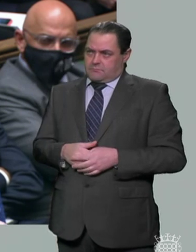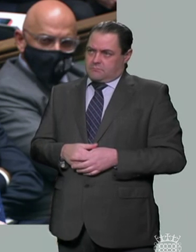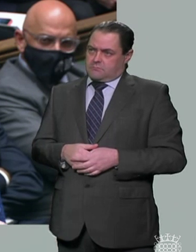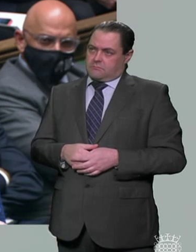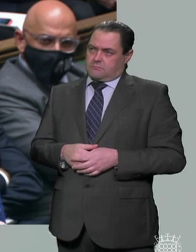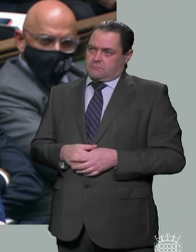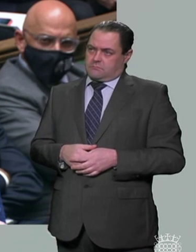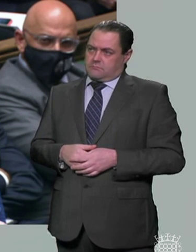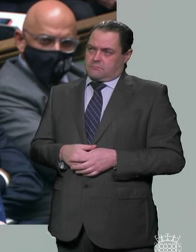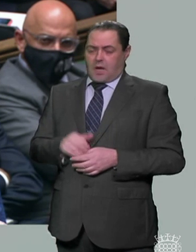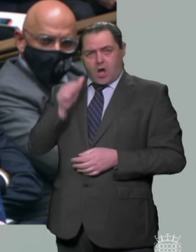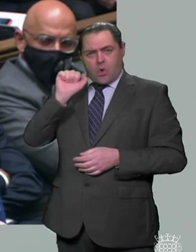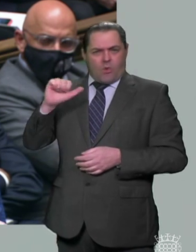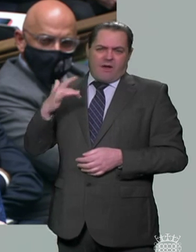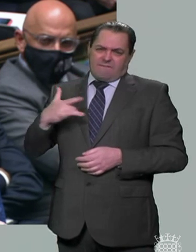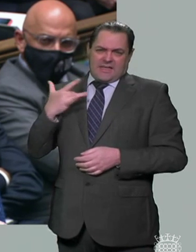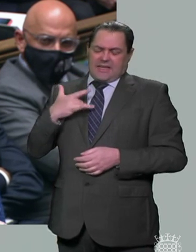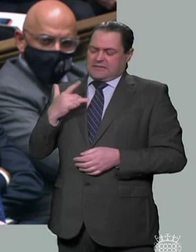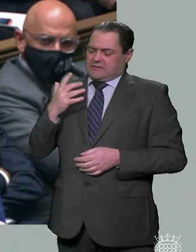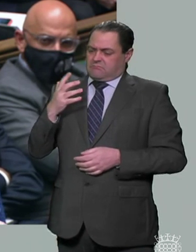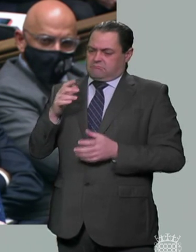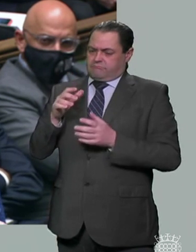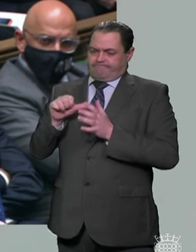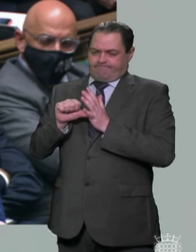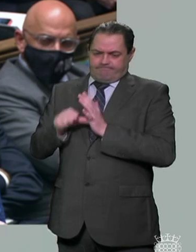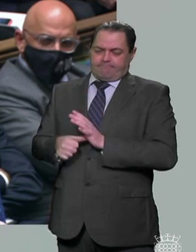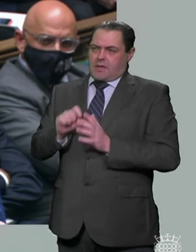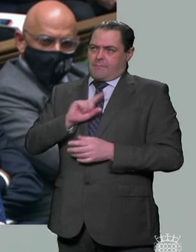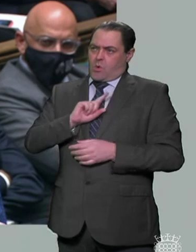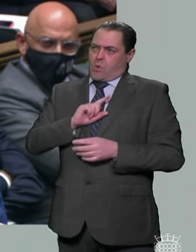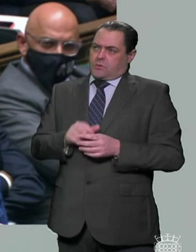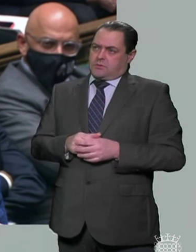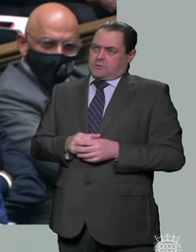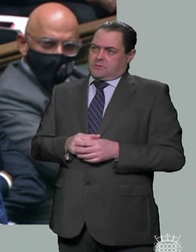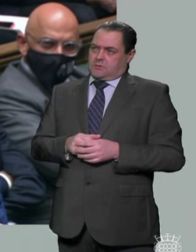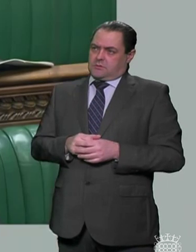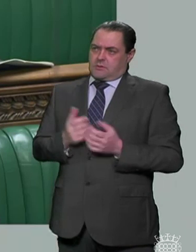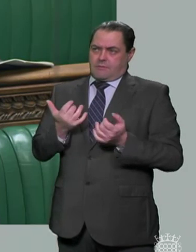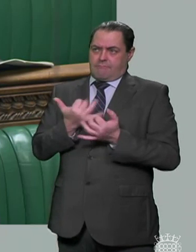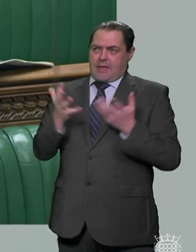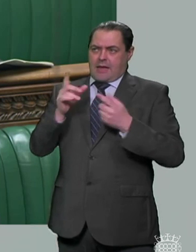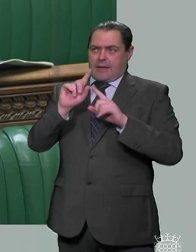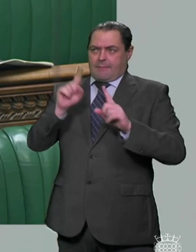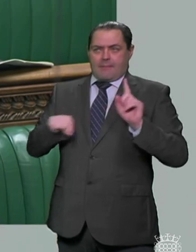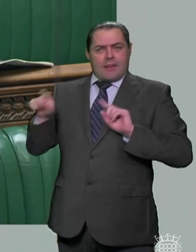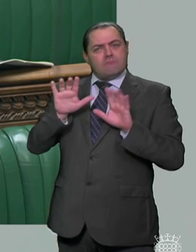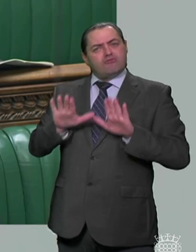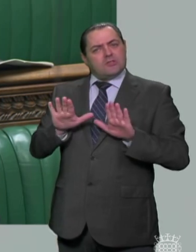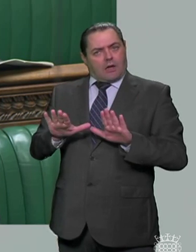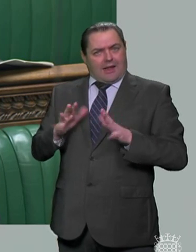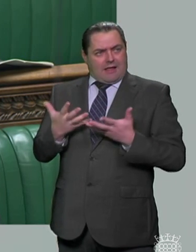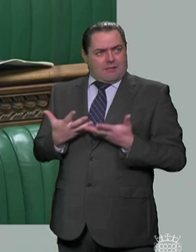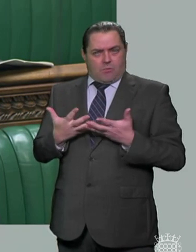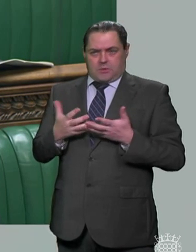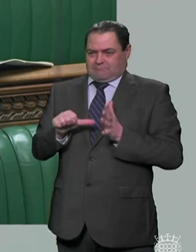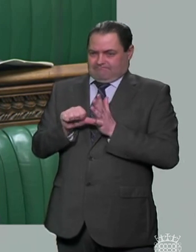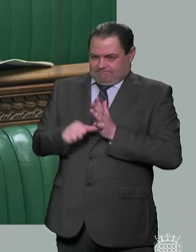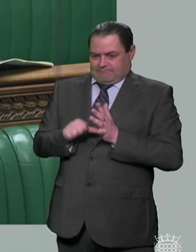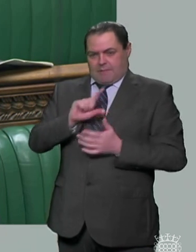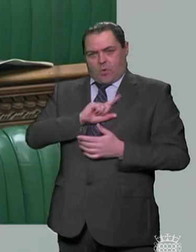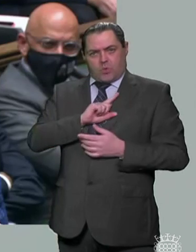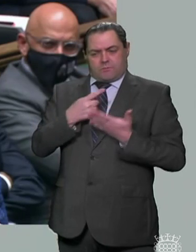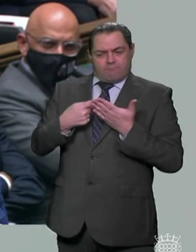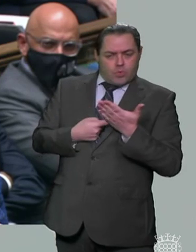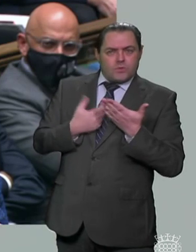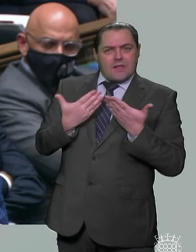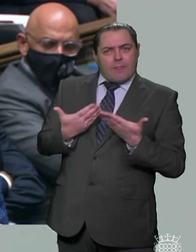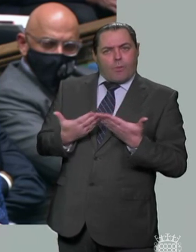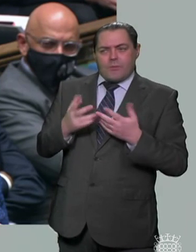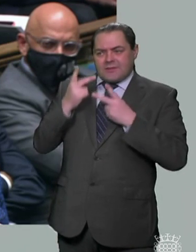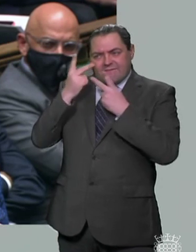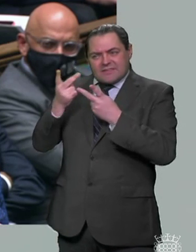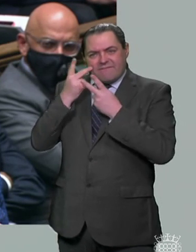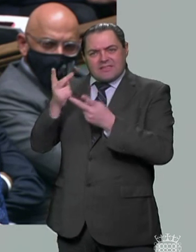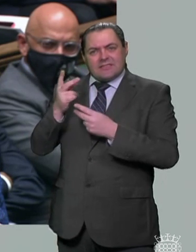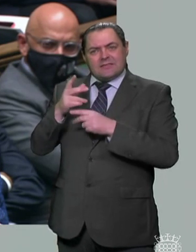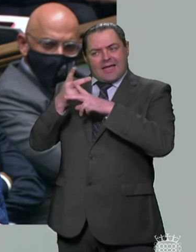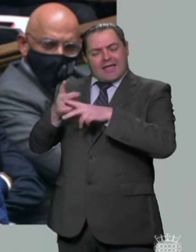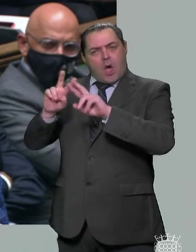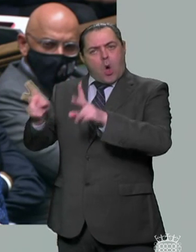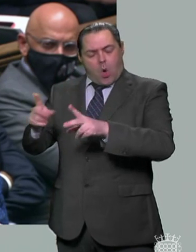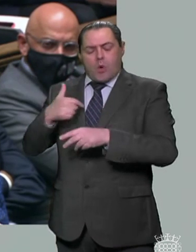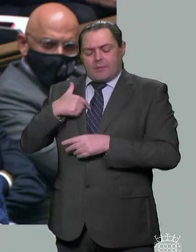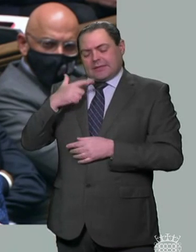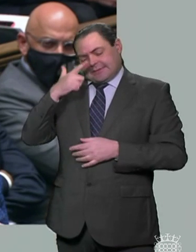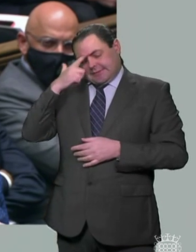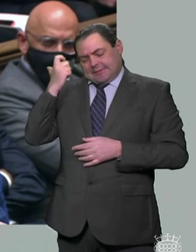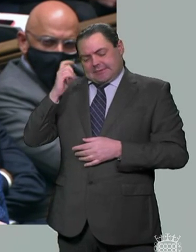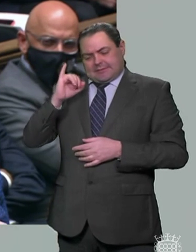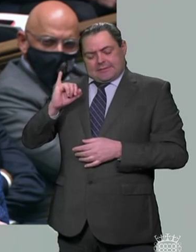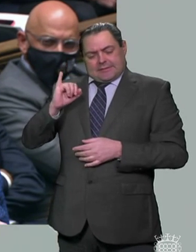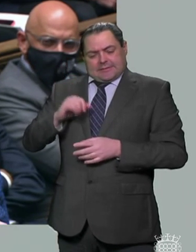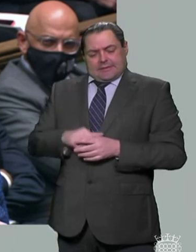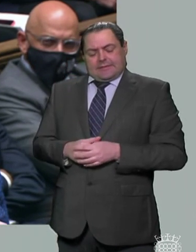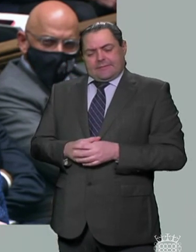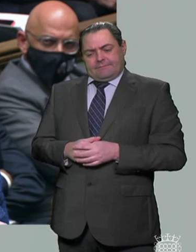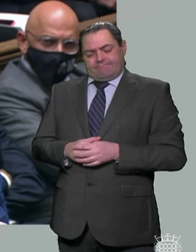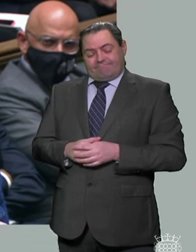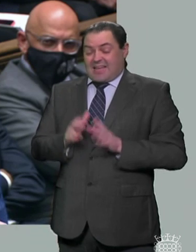I know how her feelings must be exacerbated by the difficulties that so many people up and down the country are facing because of the restrictions that we are having to put on care homes, and I sympathise deeply.